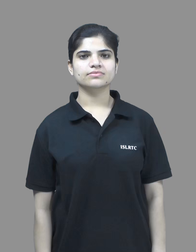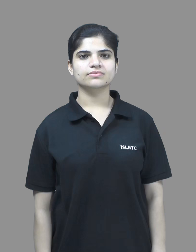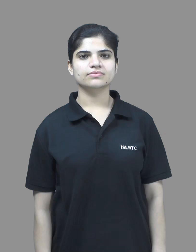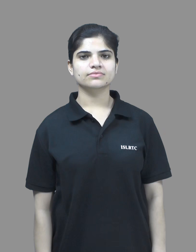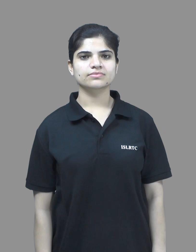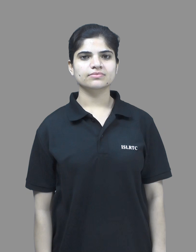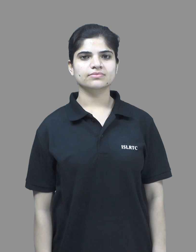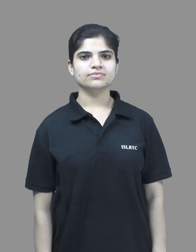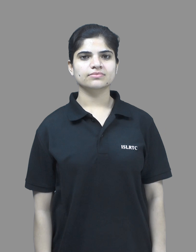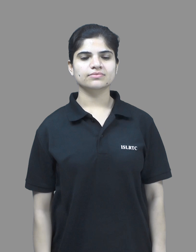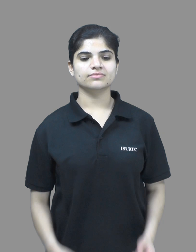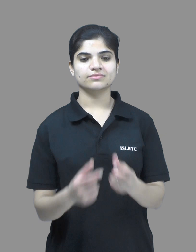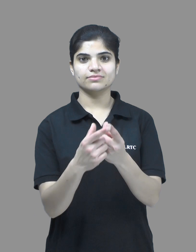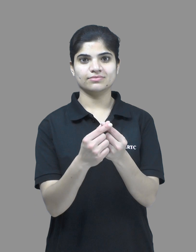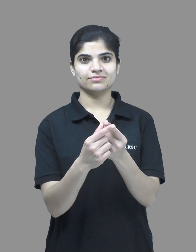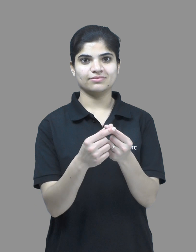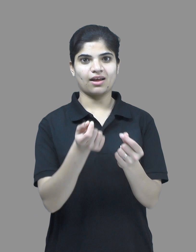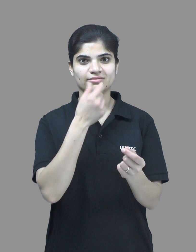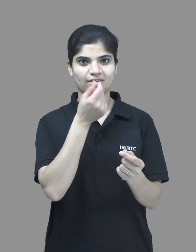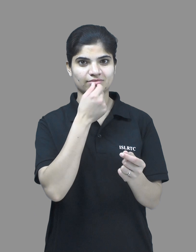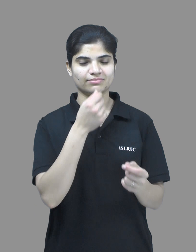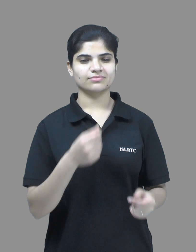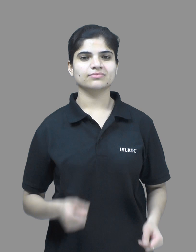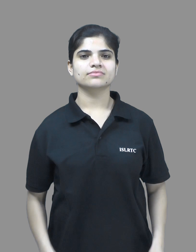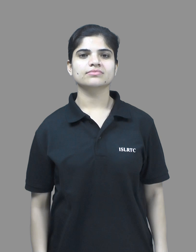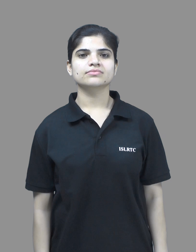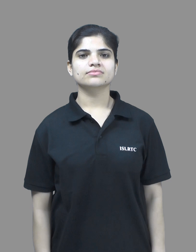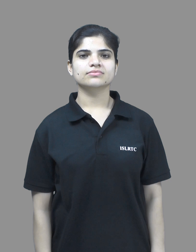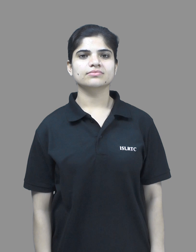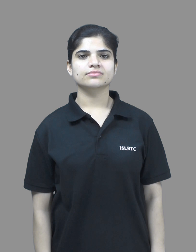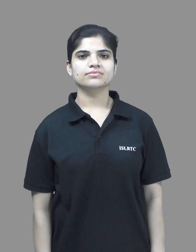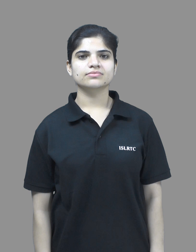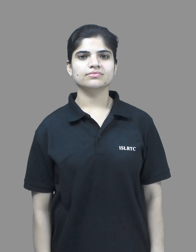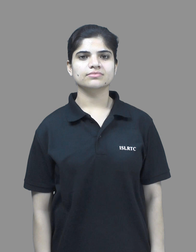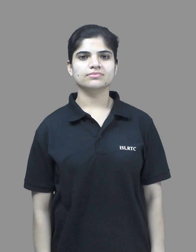Peanut